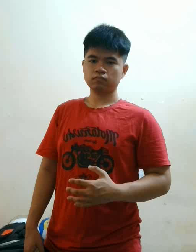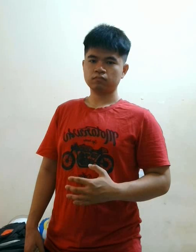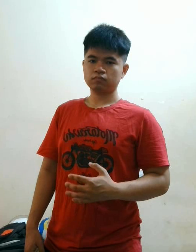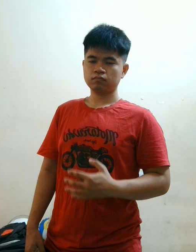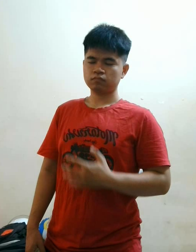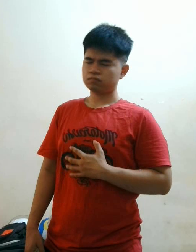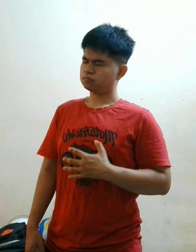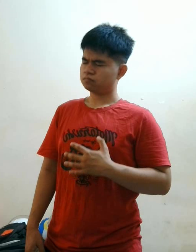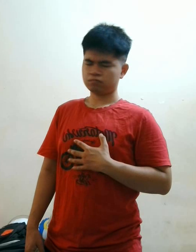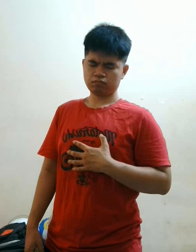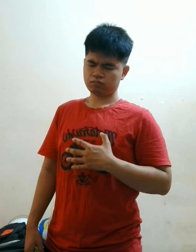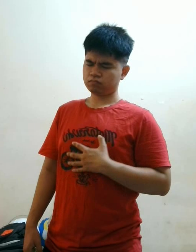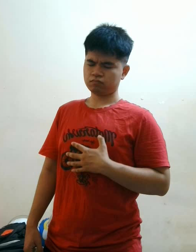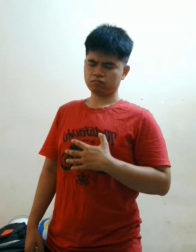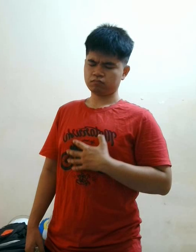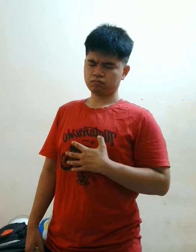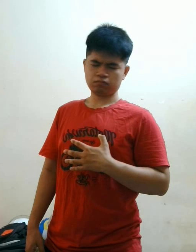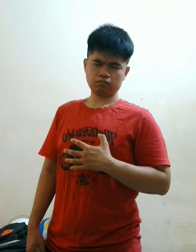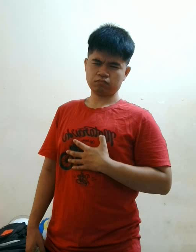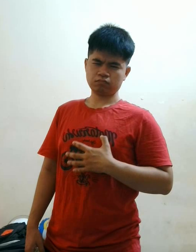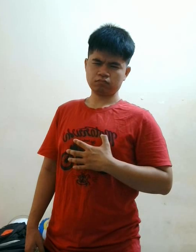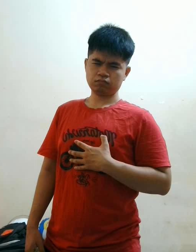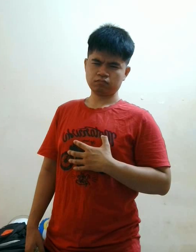khong thich